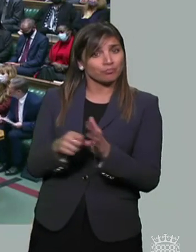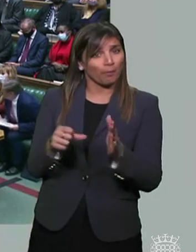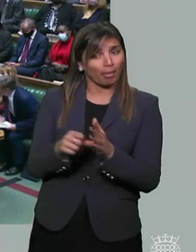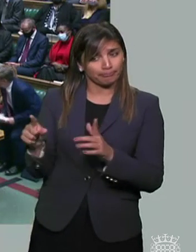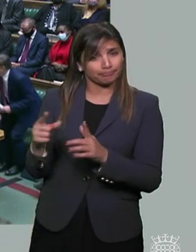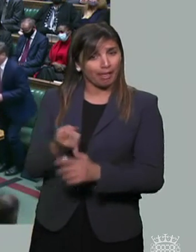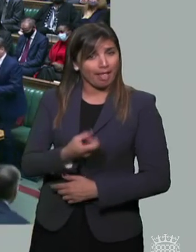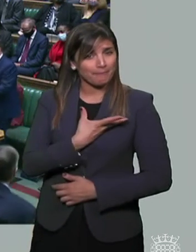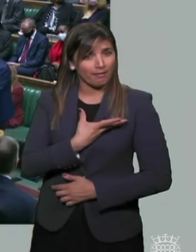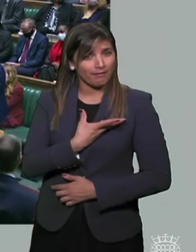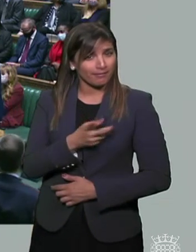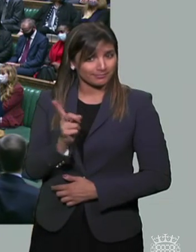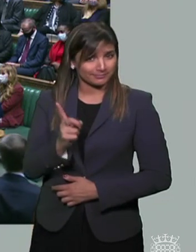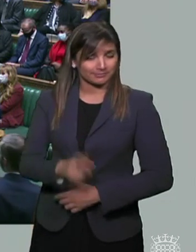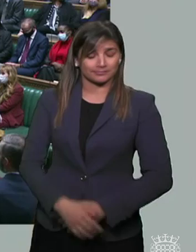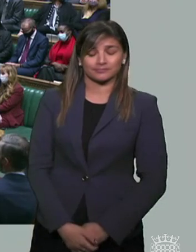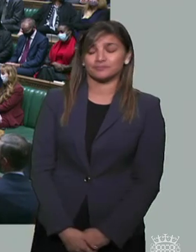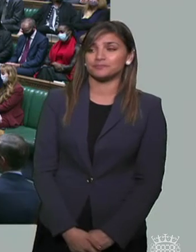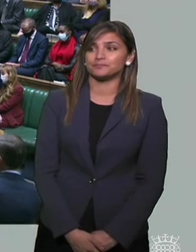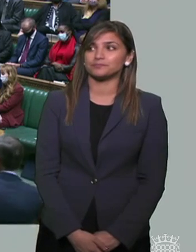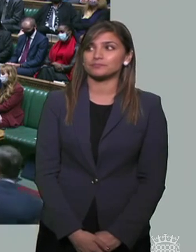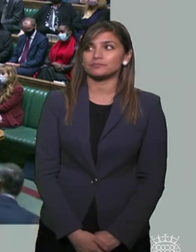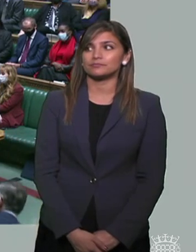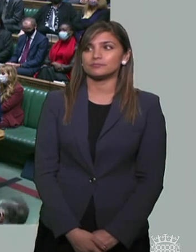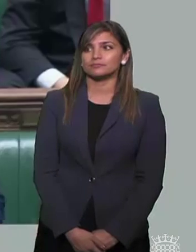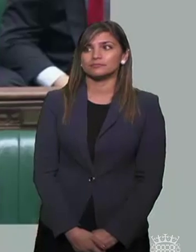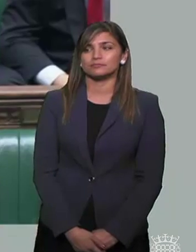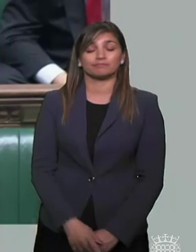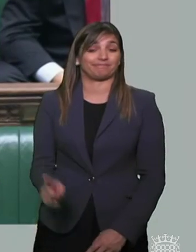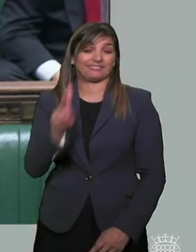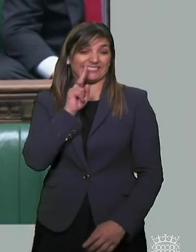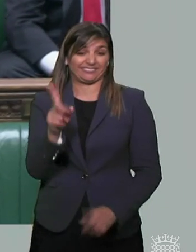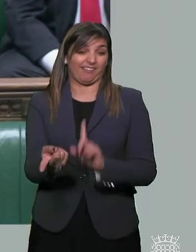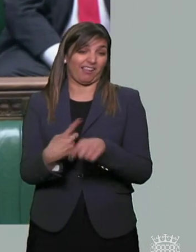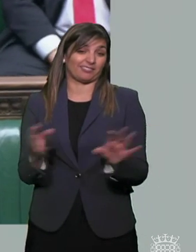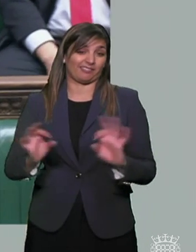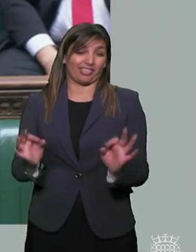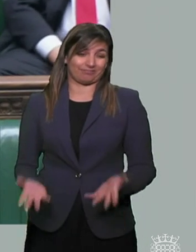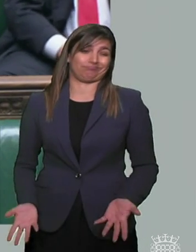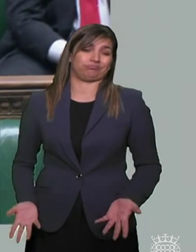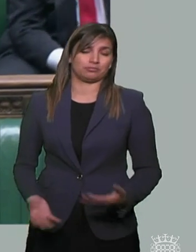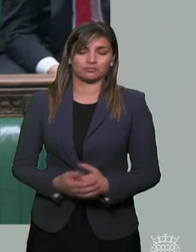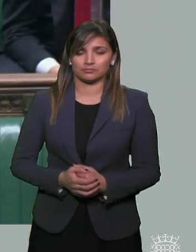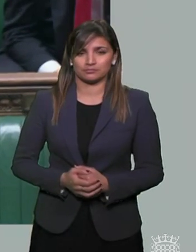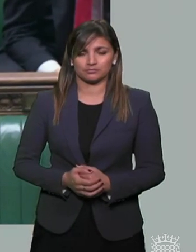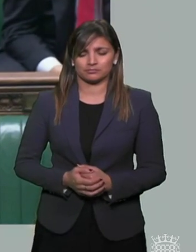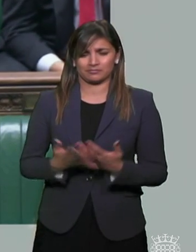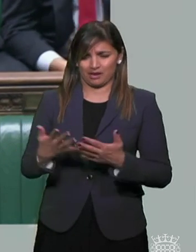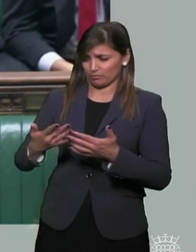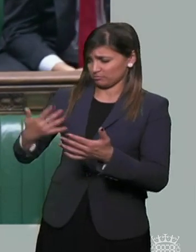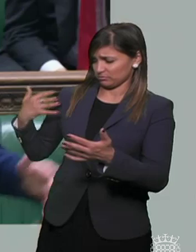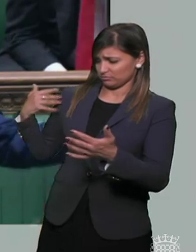I think that is a no: the Prime Minister has not come up with a good answer.